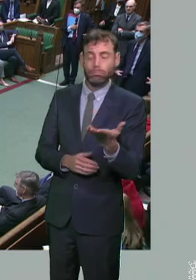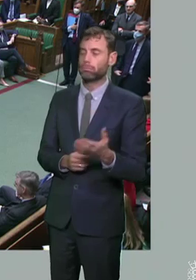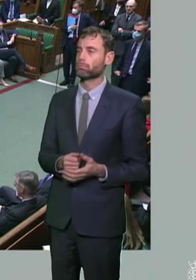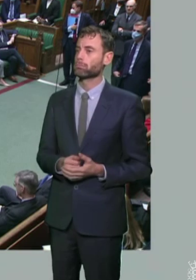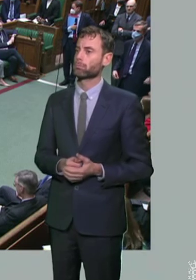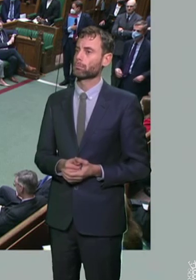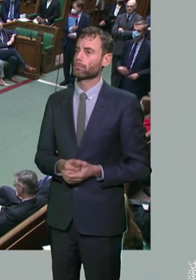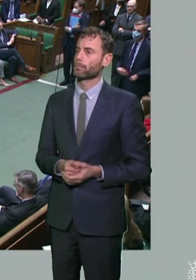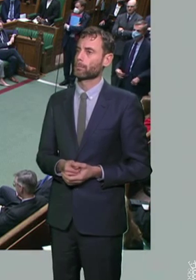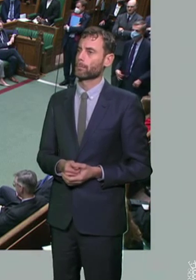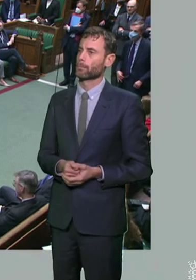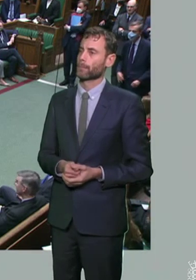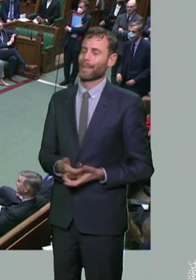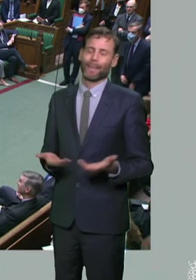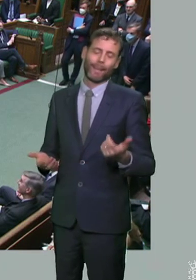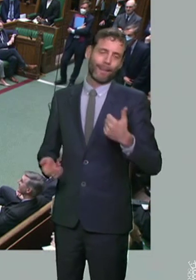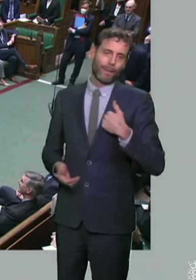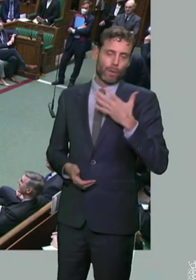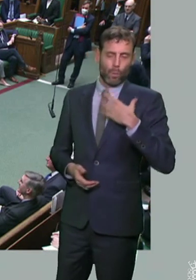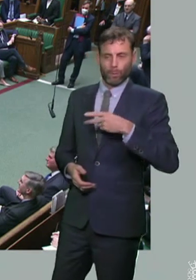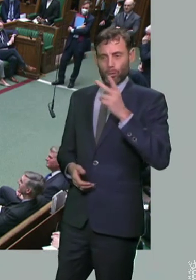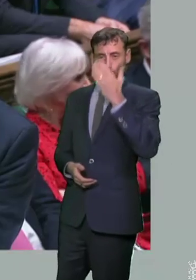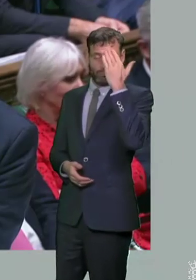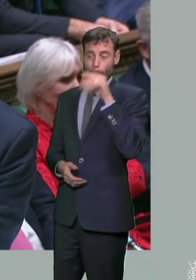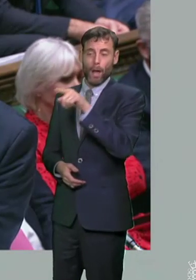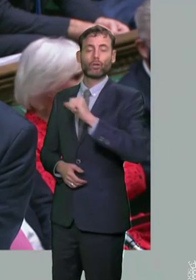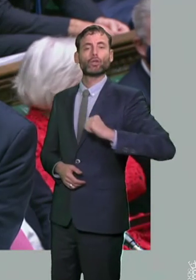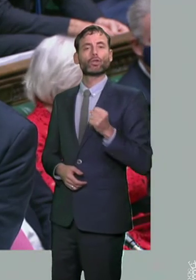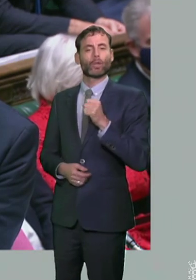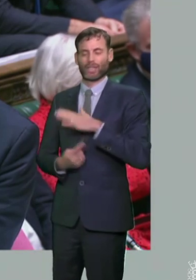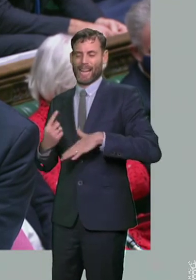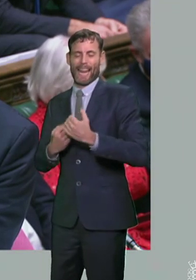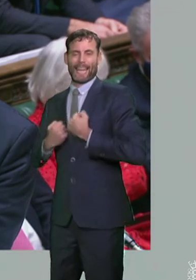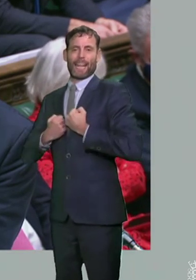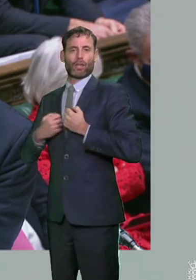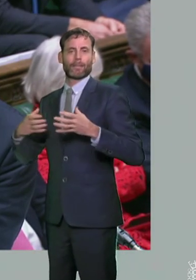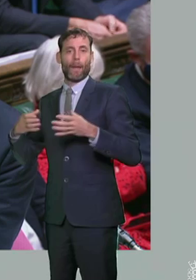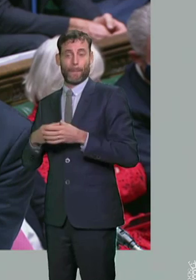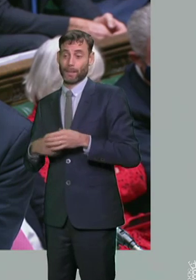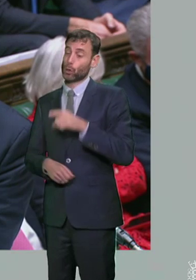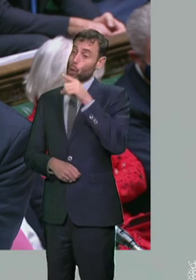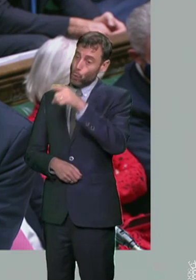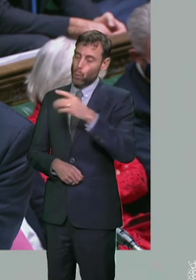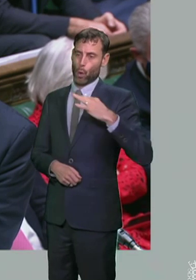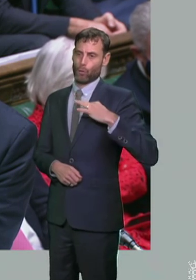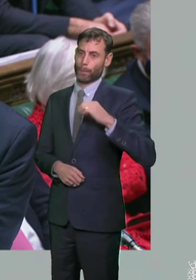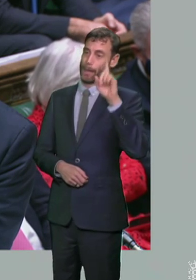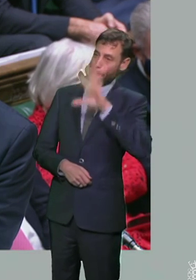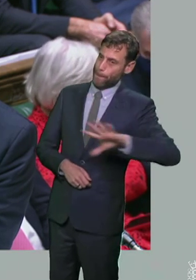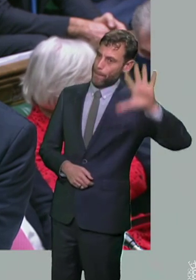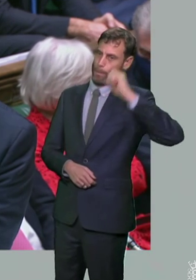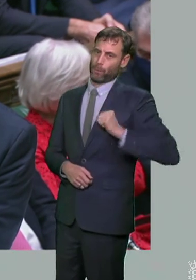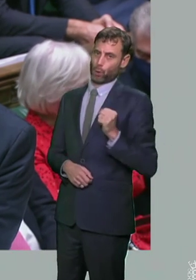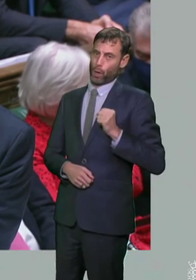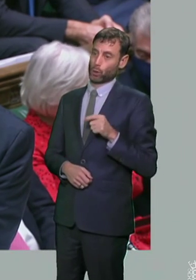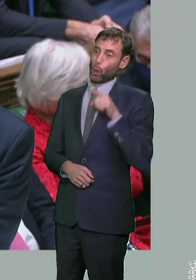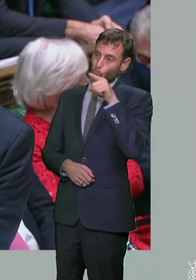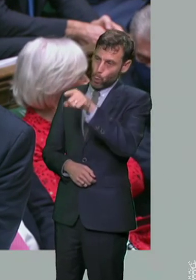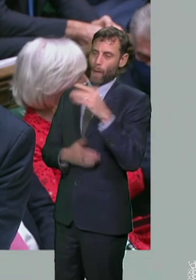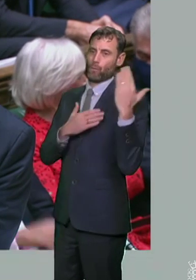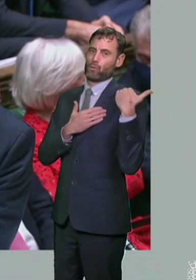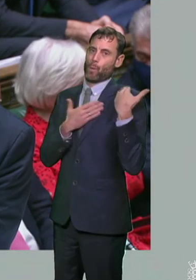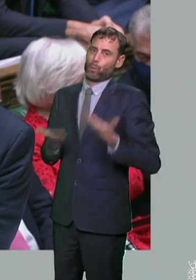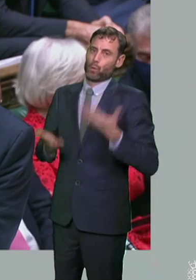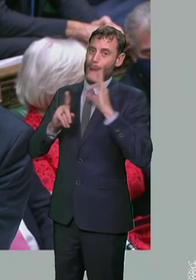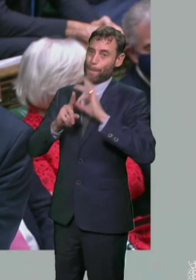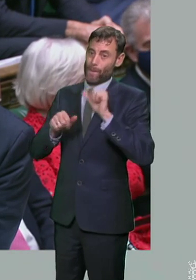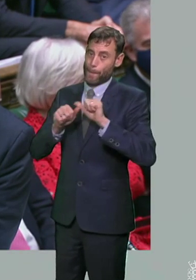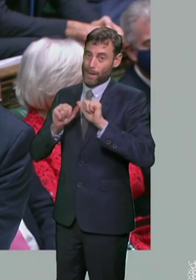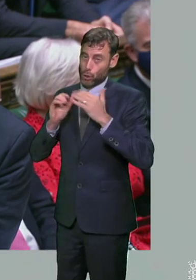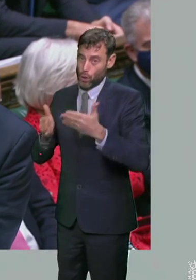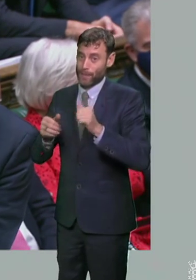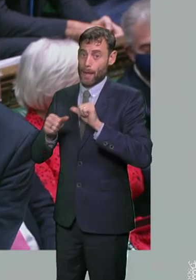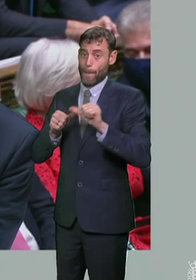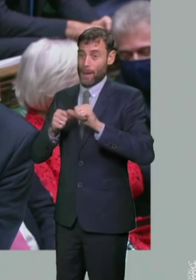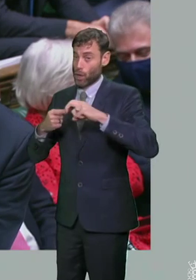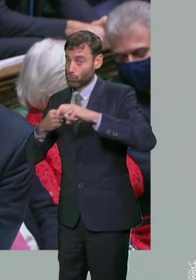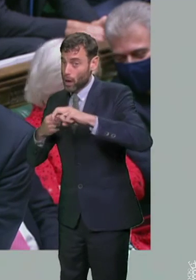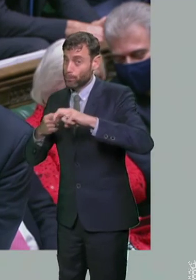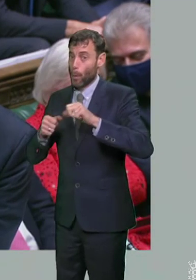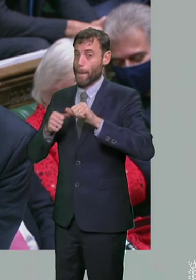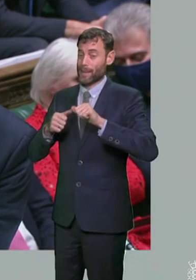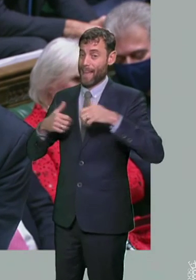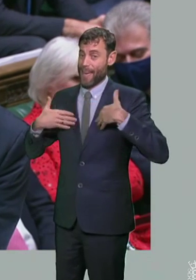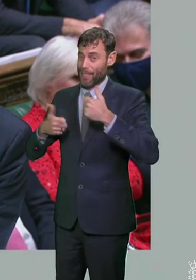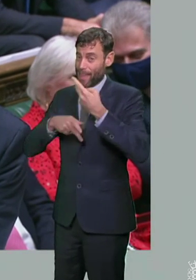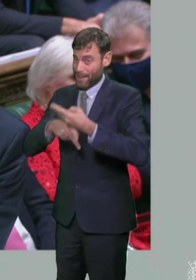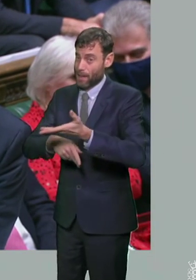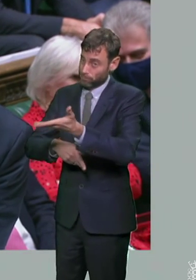I just want to remind the Scottish nationalist party that they are there to represent the people of Scotland and to deliver better services—better transport and better healthcare.